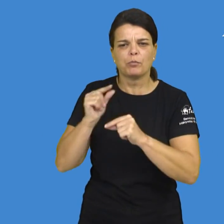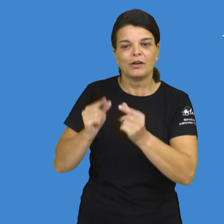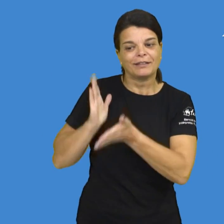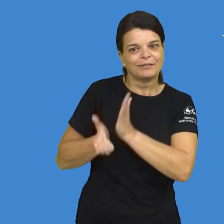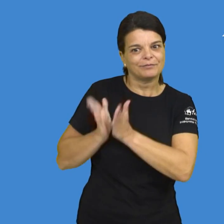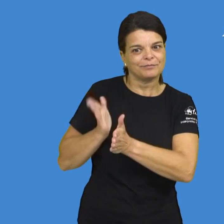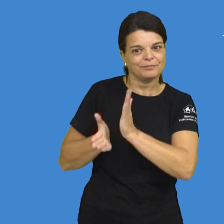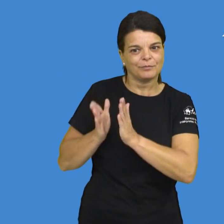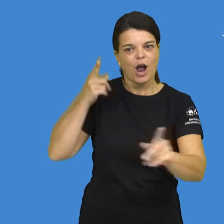terapia